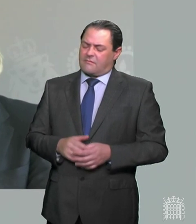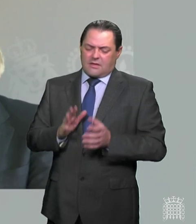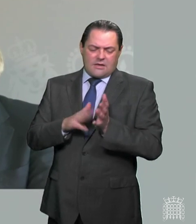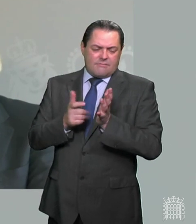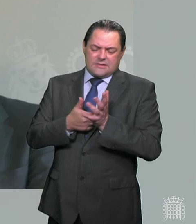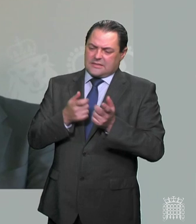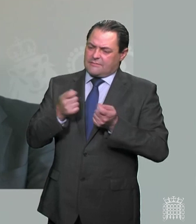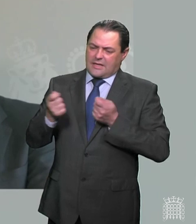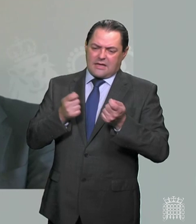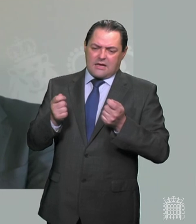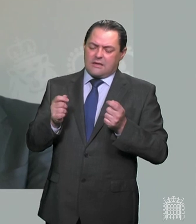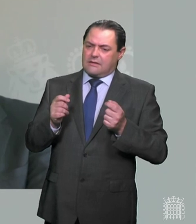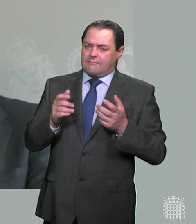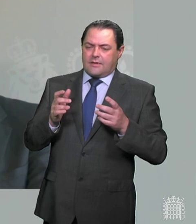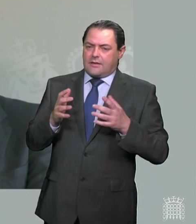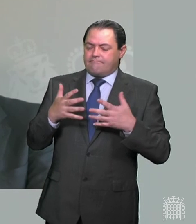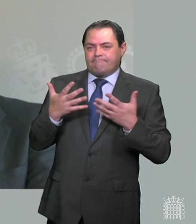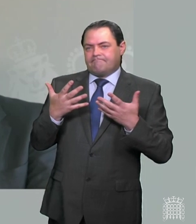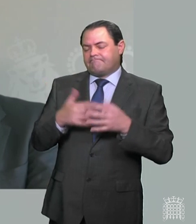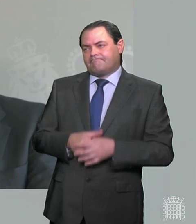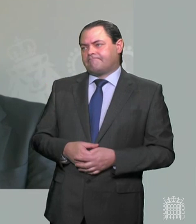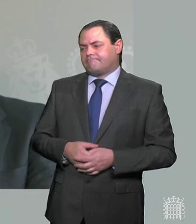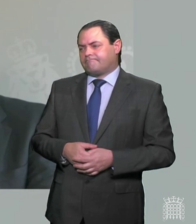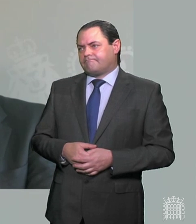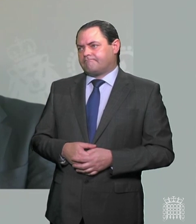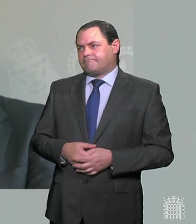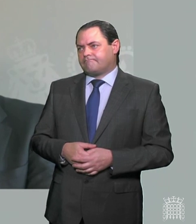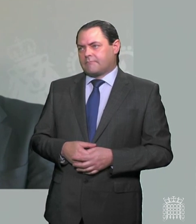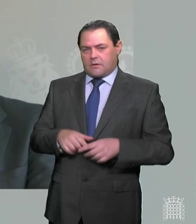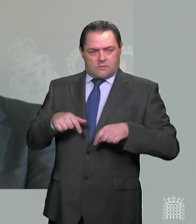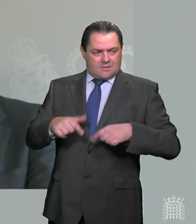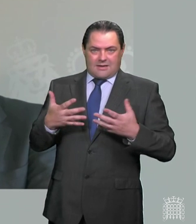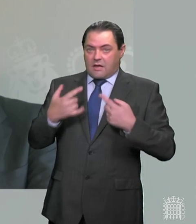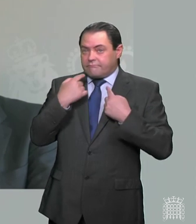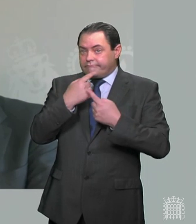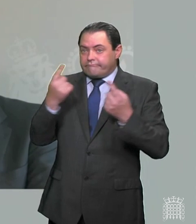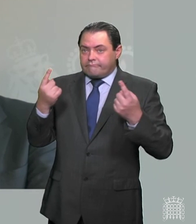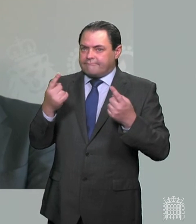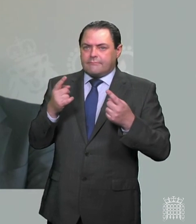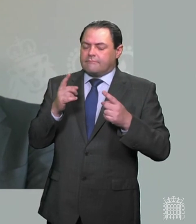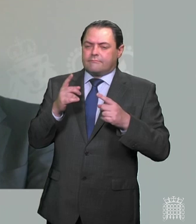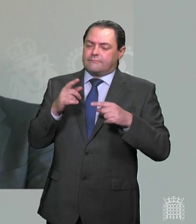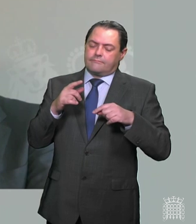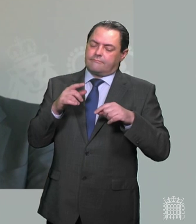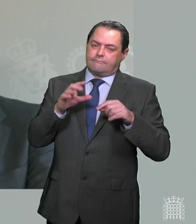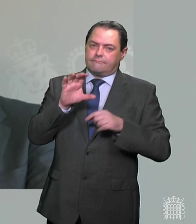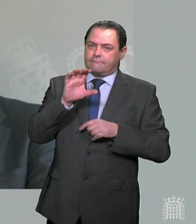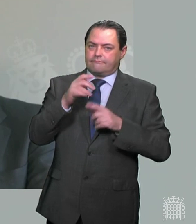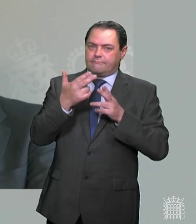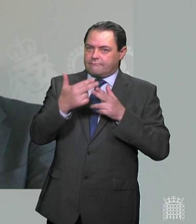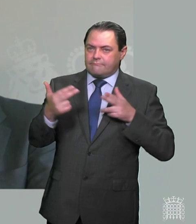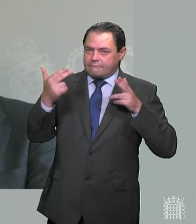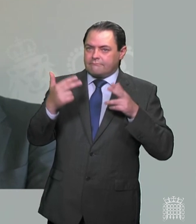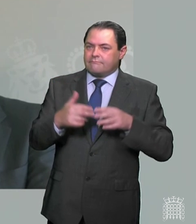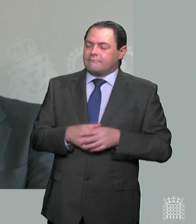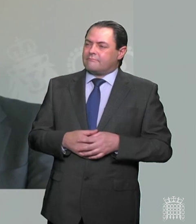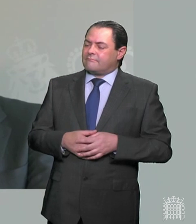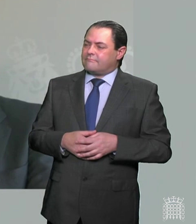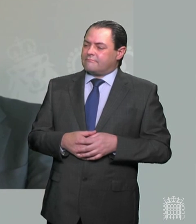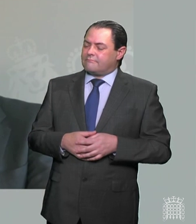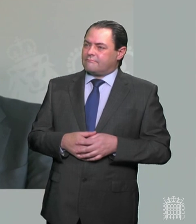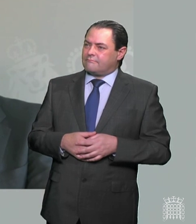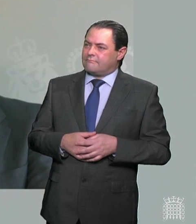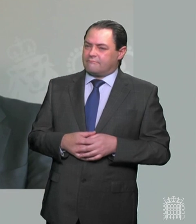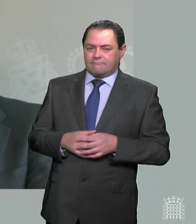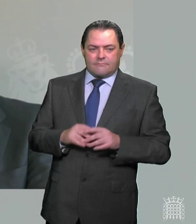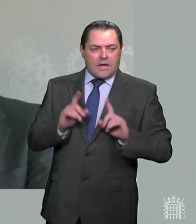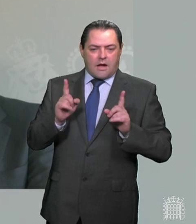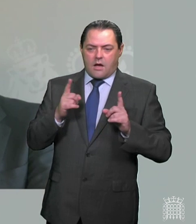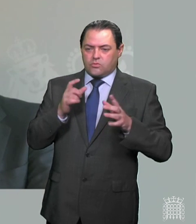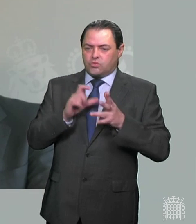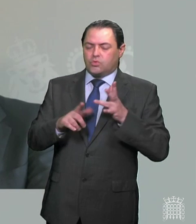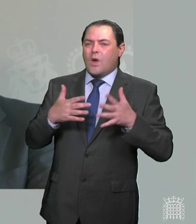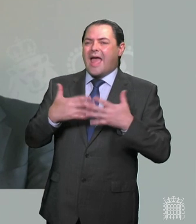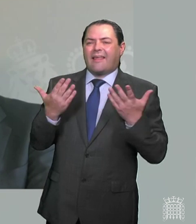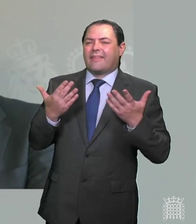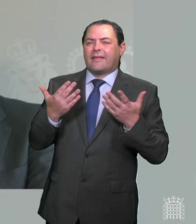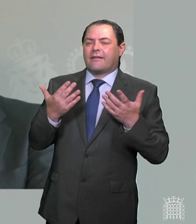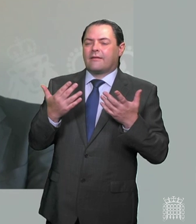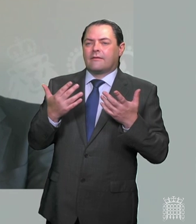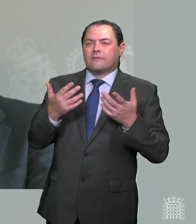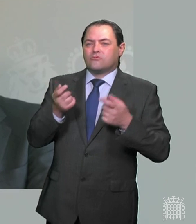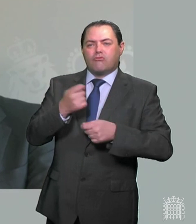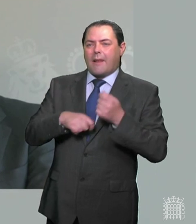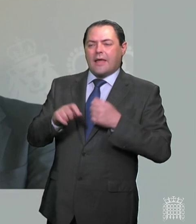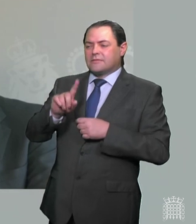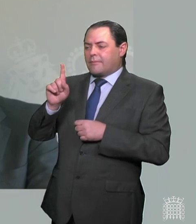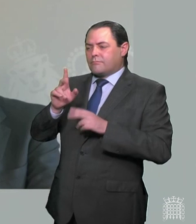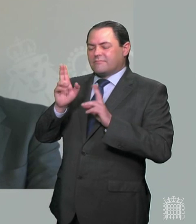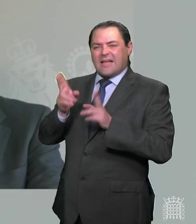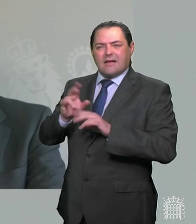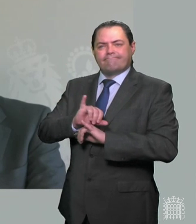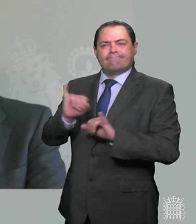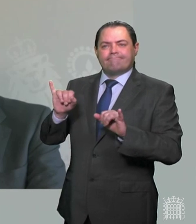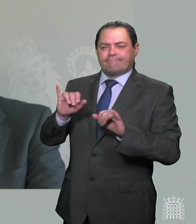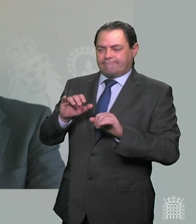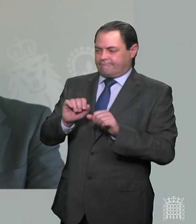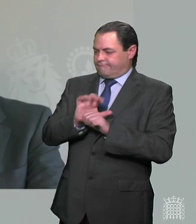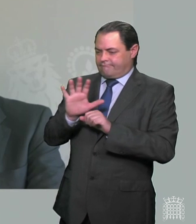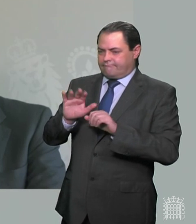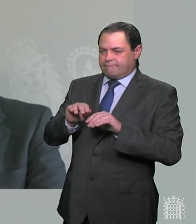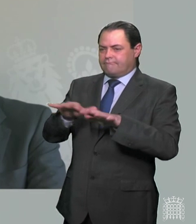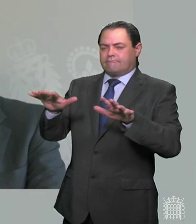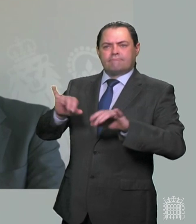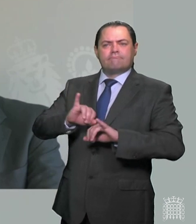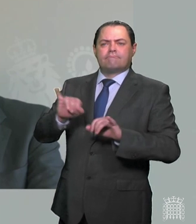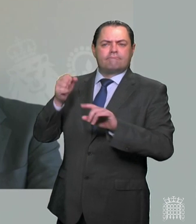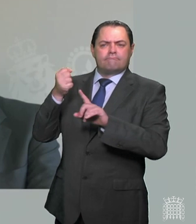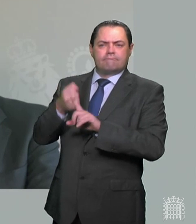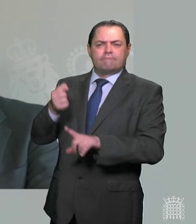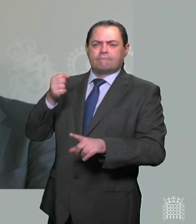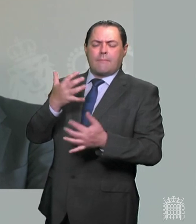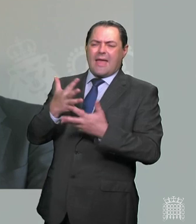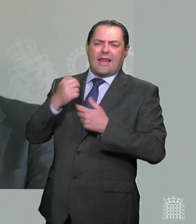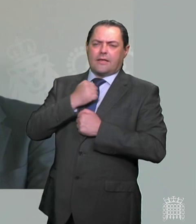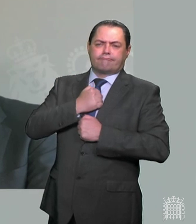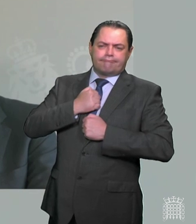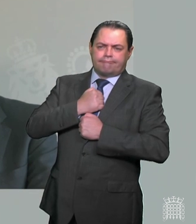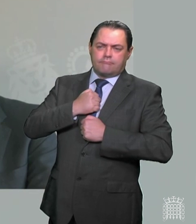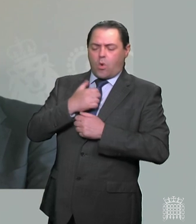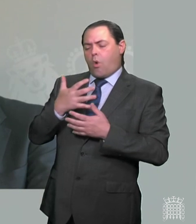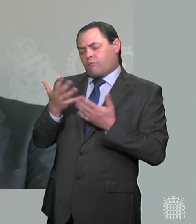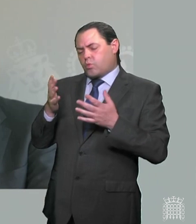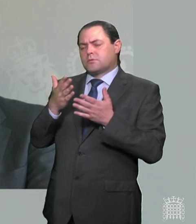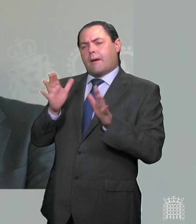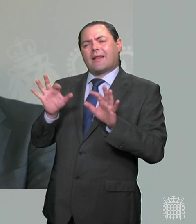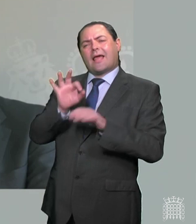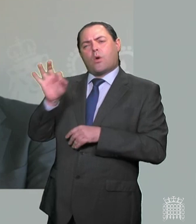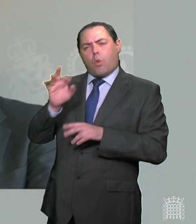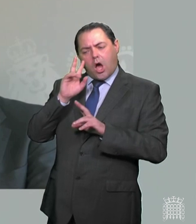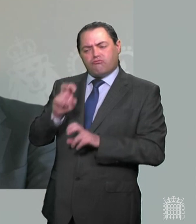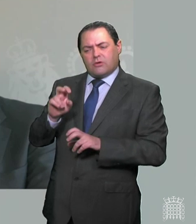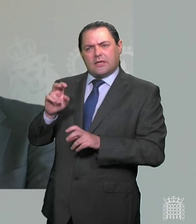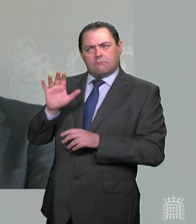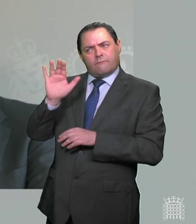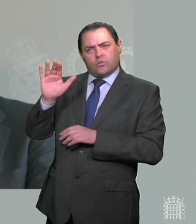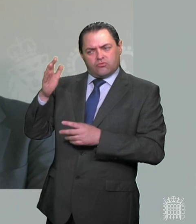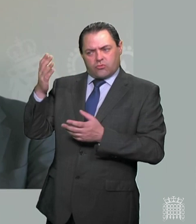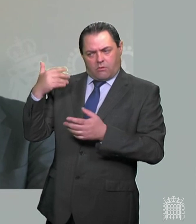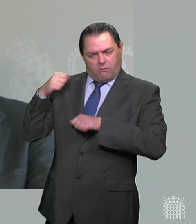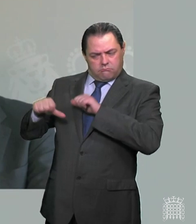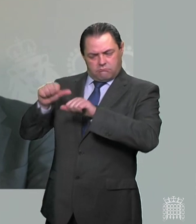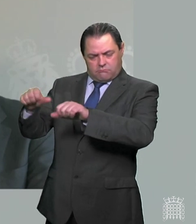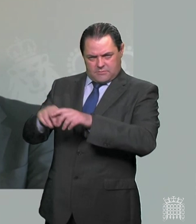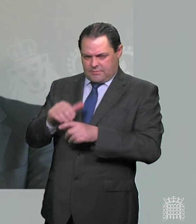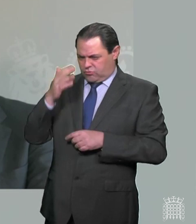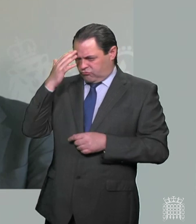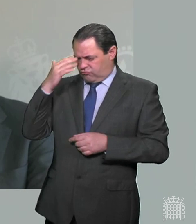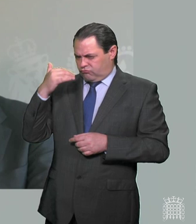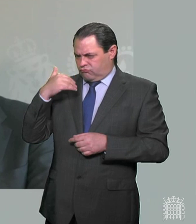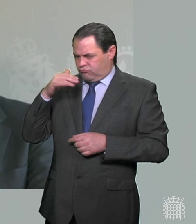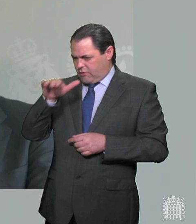Nothing I can say from this Dispatch Box—or this virtual Dispatch Box, I should say—and nothing I can do can make up for the loss and suffering that people have endured throughout this pandemic, and there will of course be a public inquiry into what has happened, but I would just remind the right honourable and learned Gentleman when he